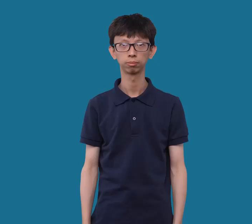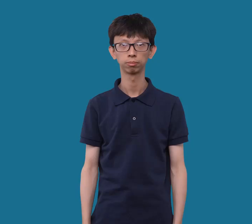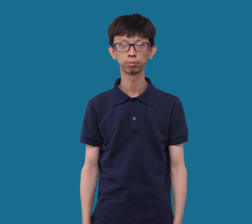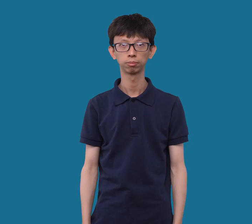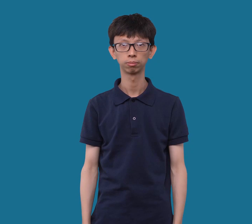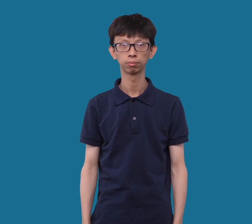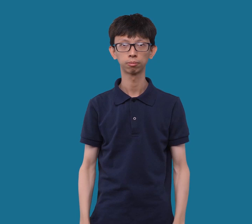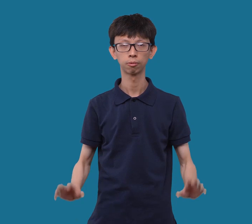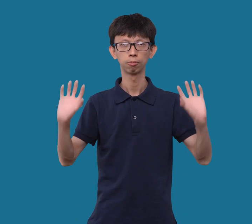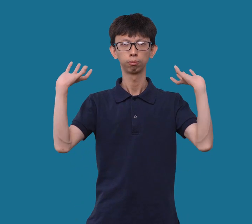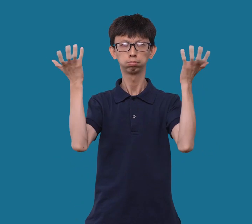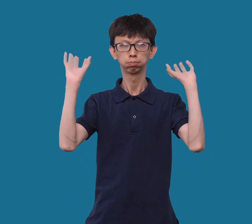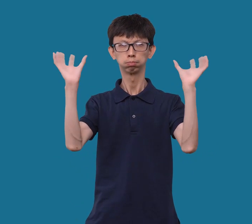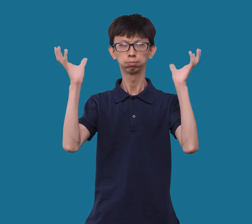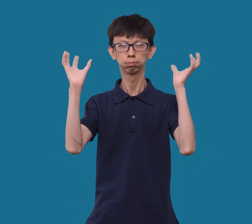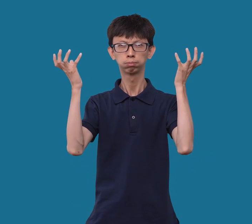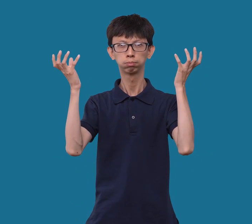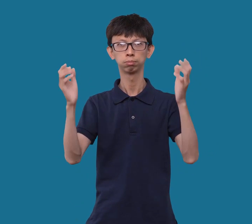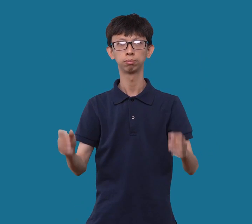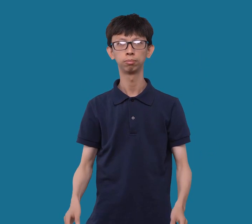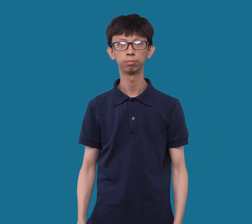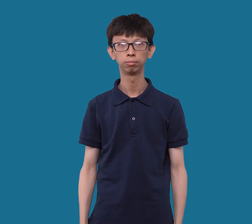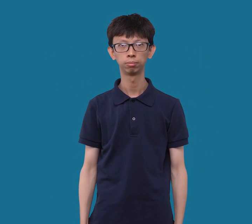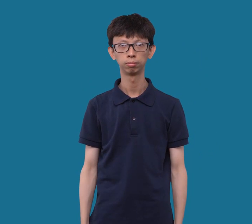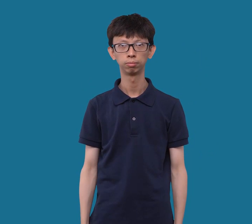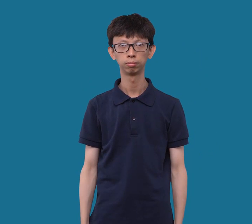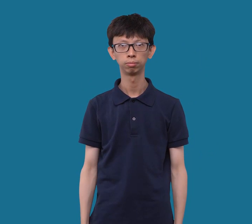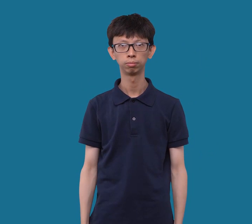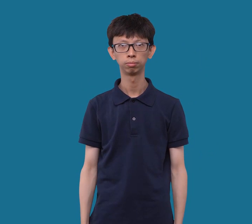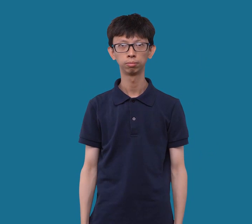cấp cứu